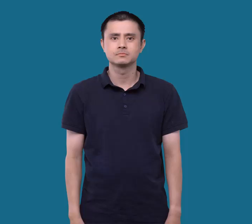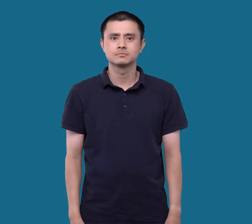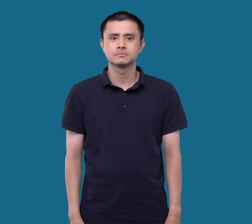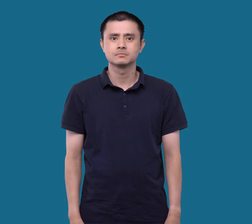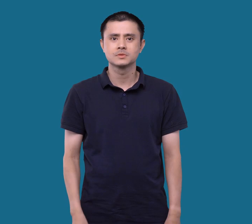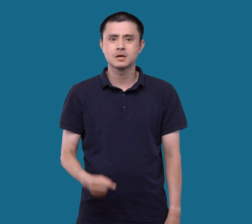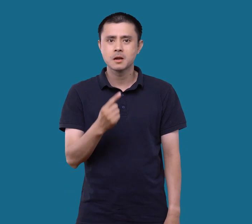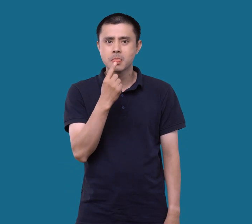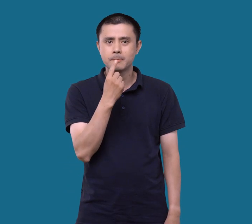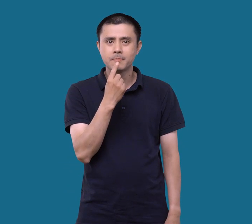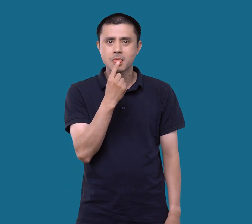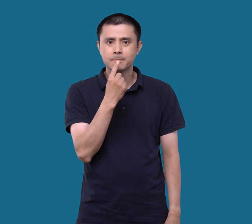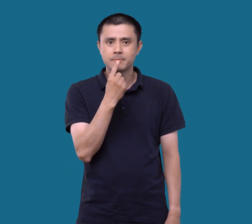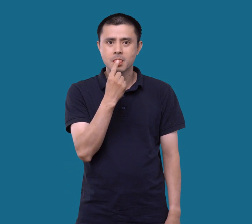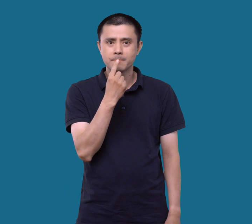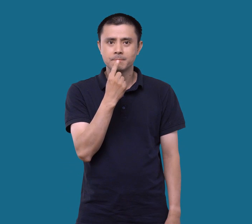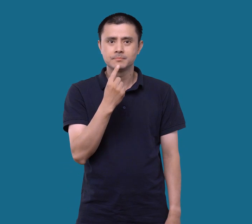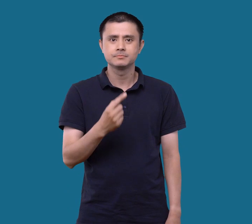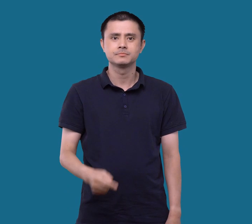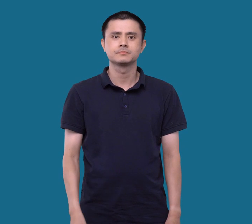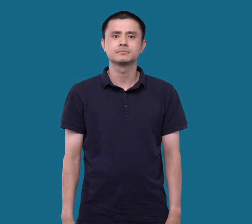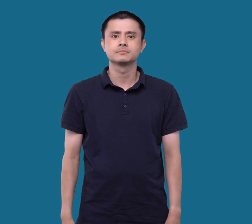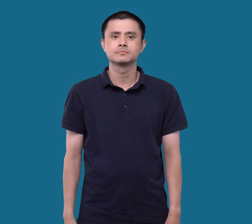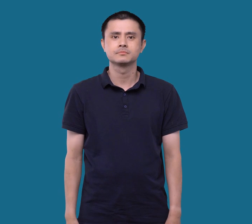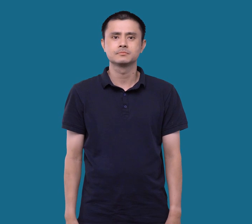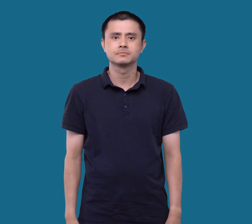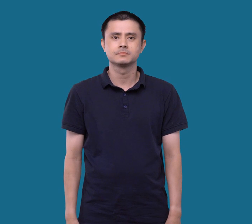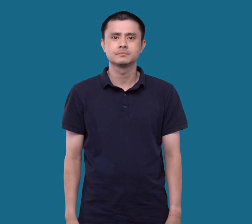nếm